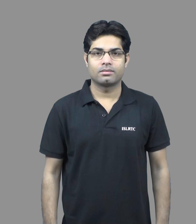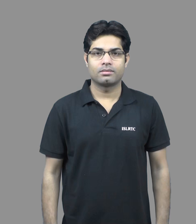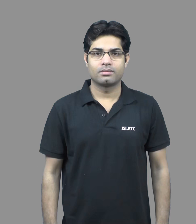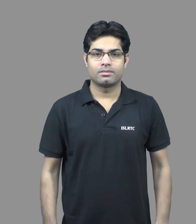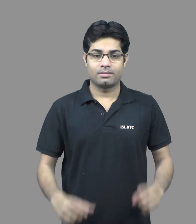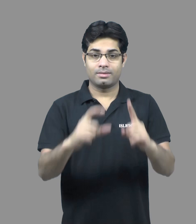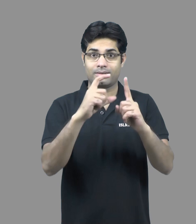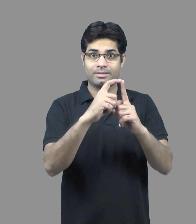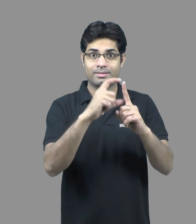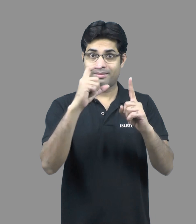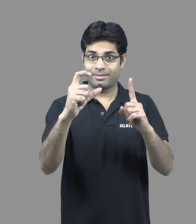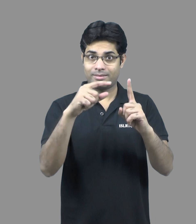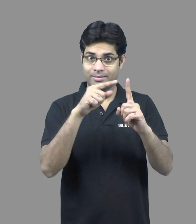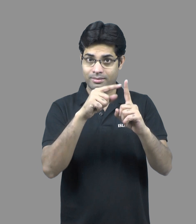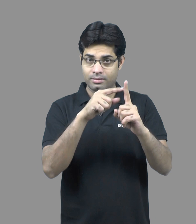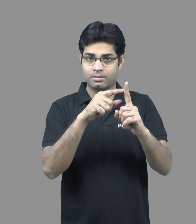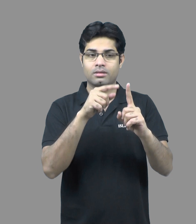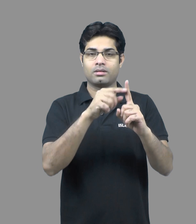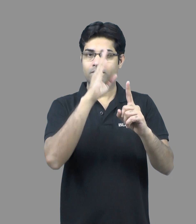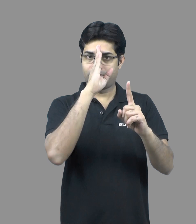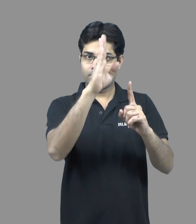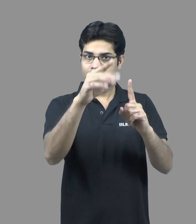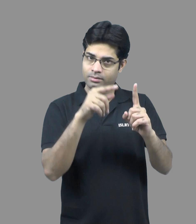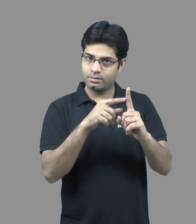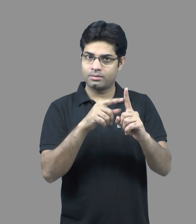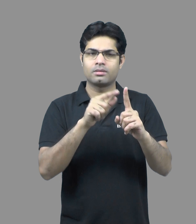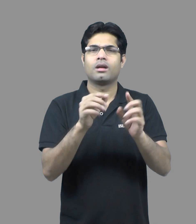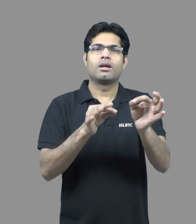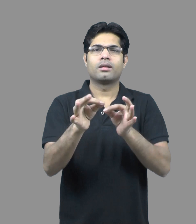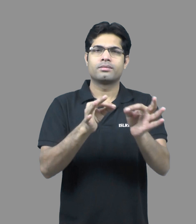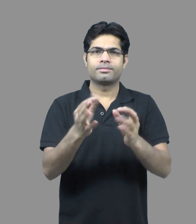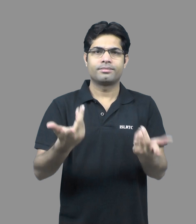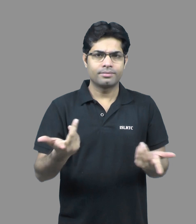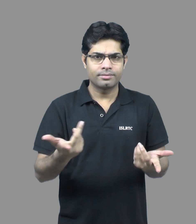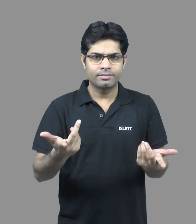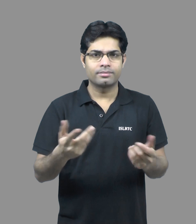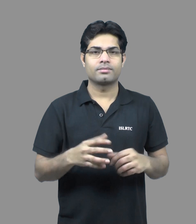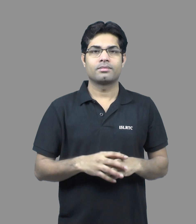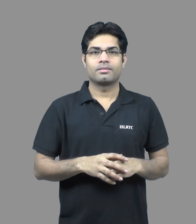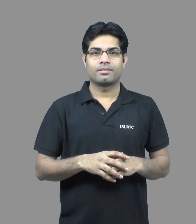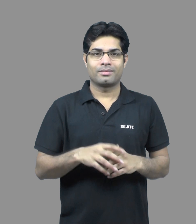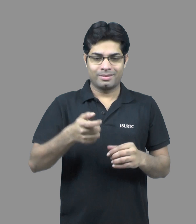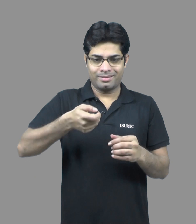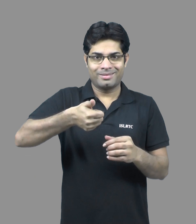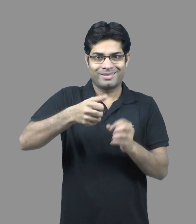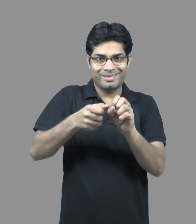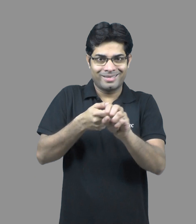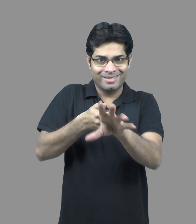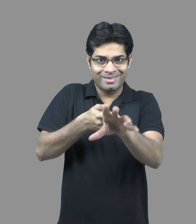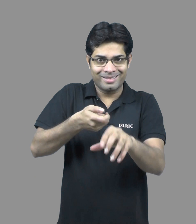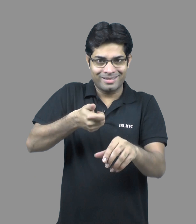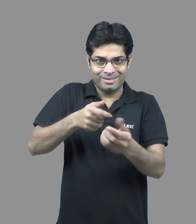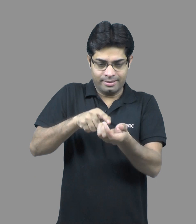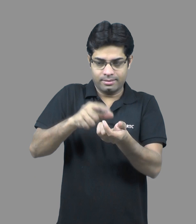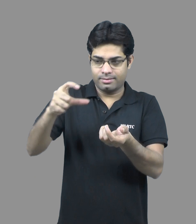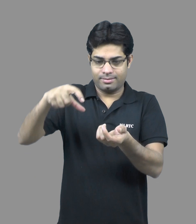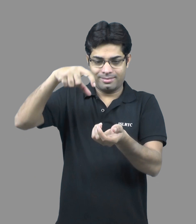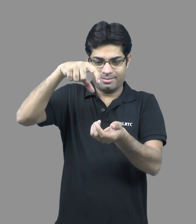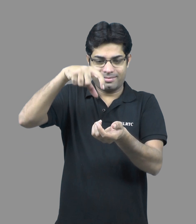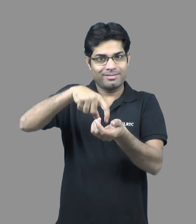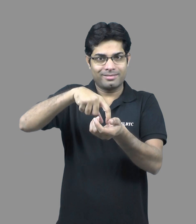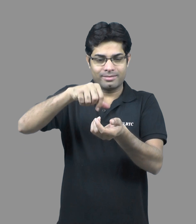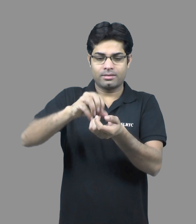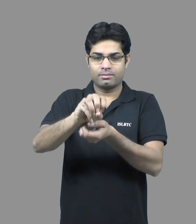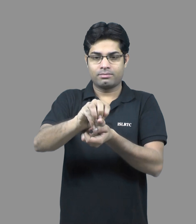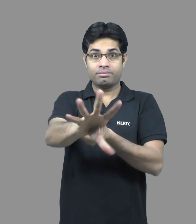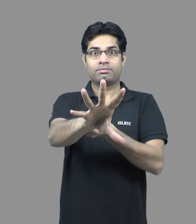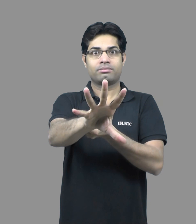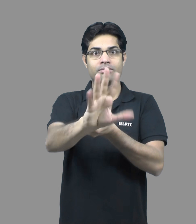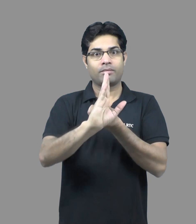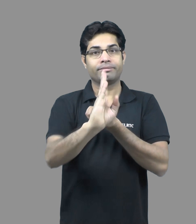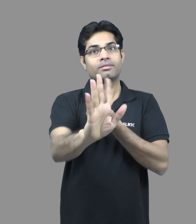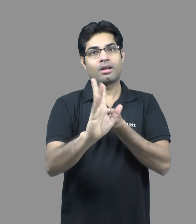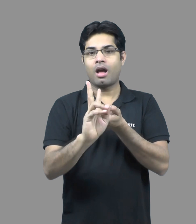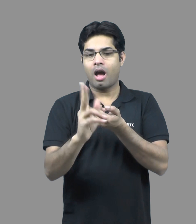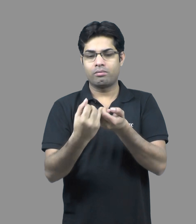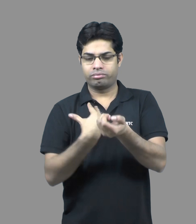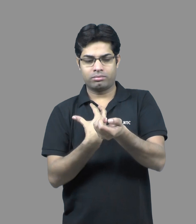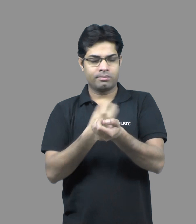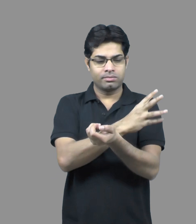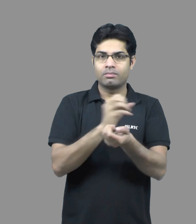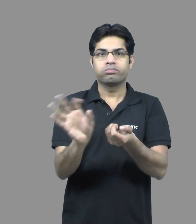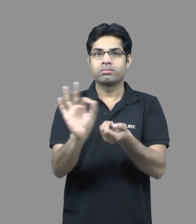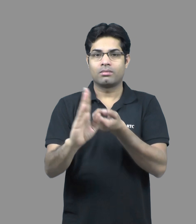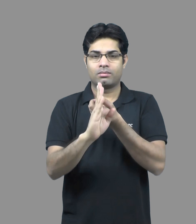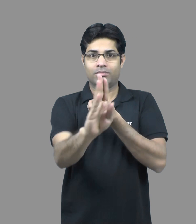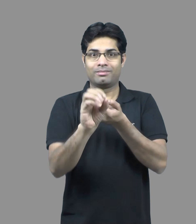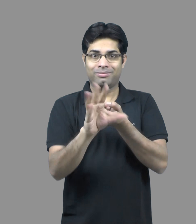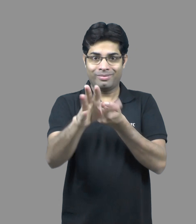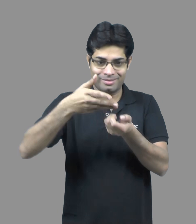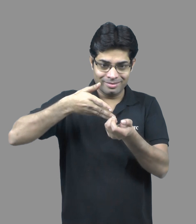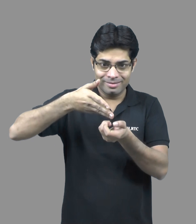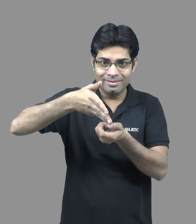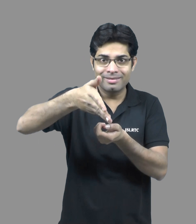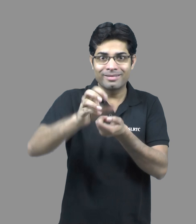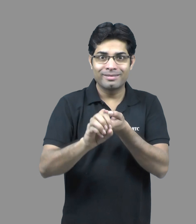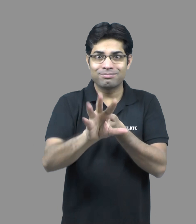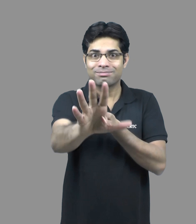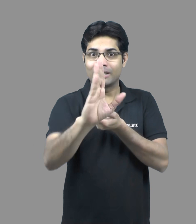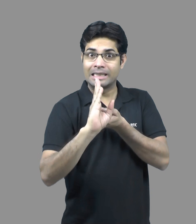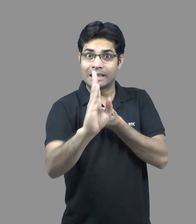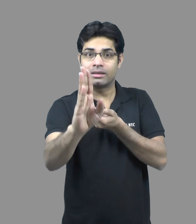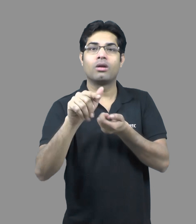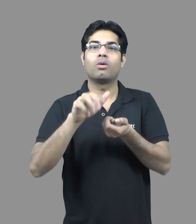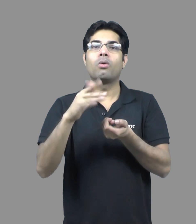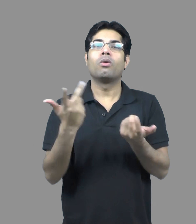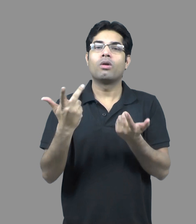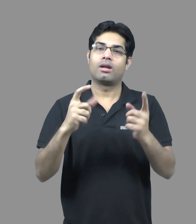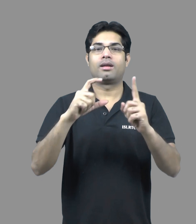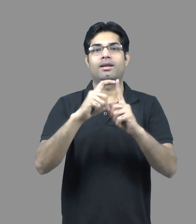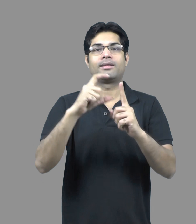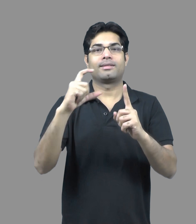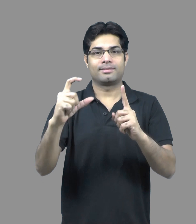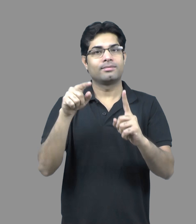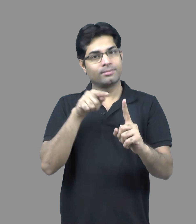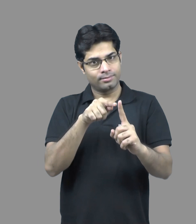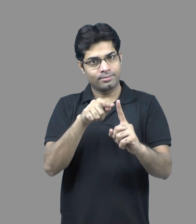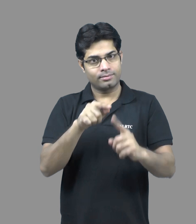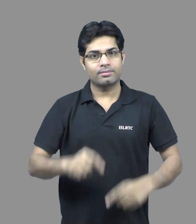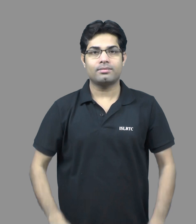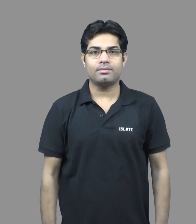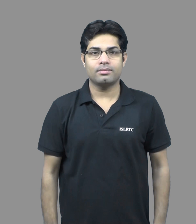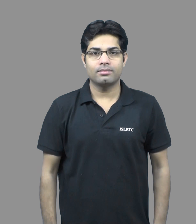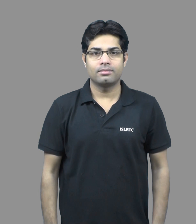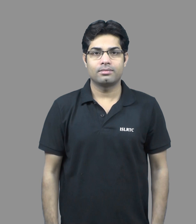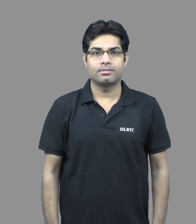Direct Current